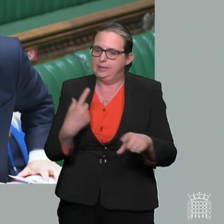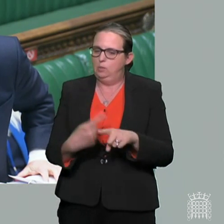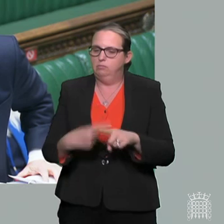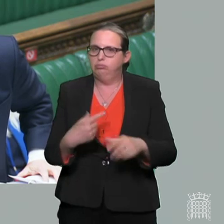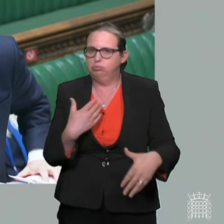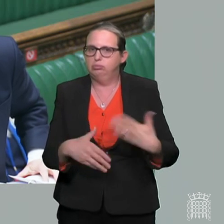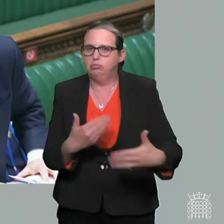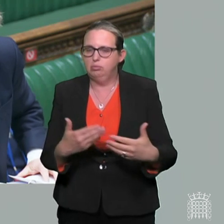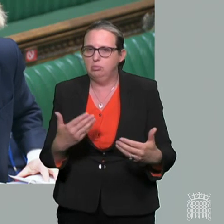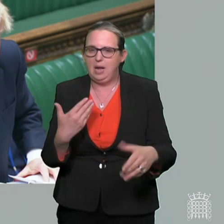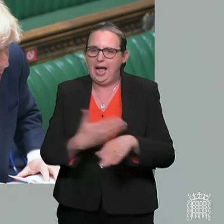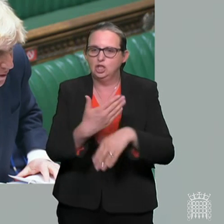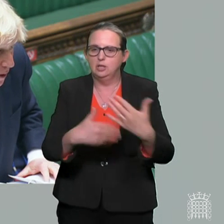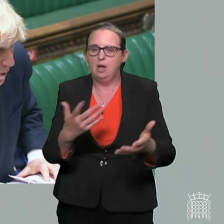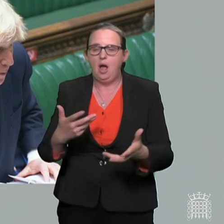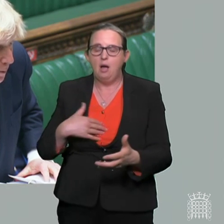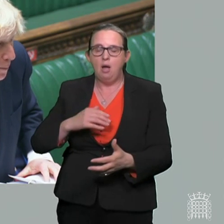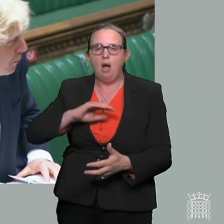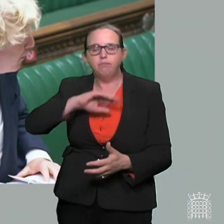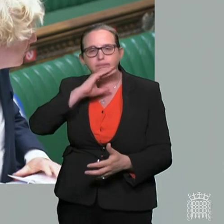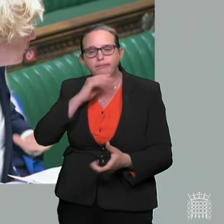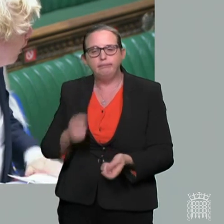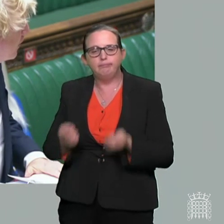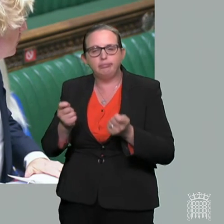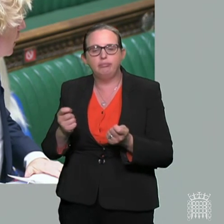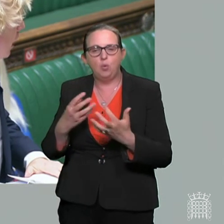I am fed up with this issue being raised with me.